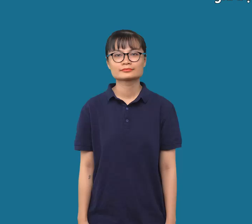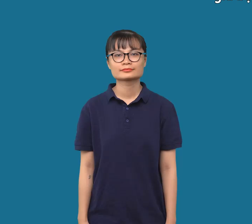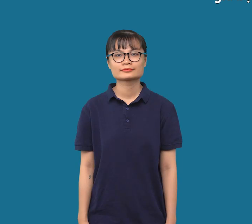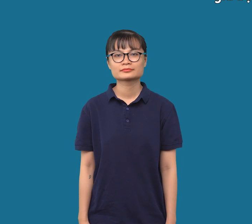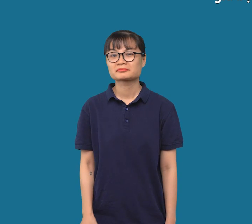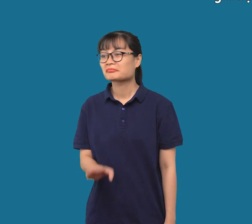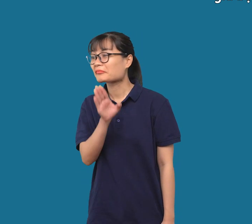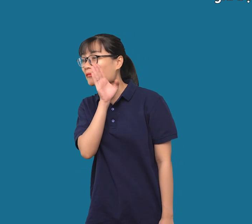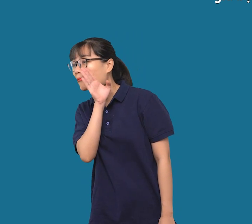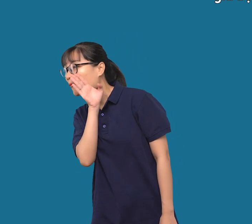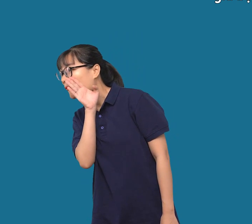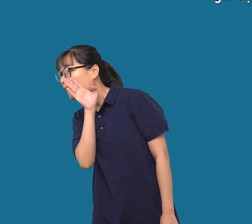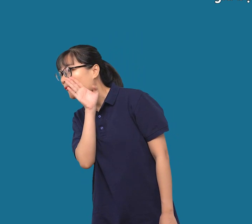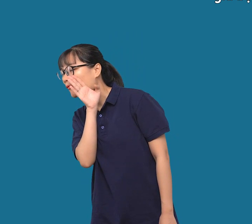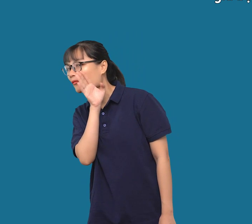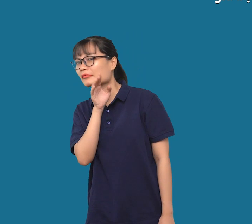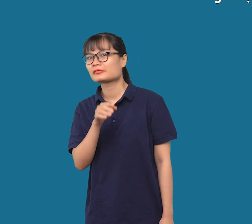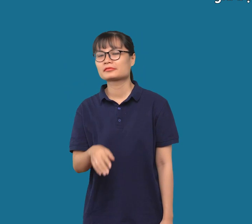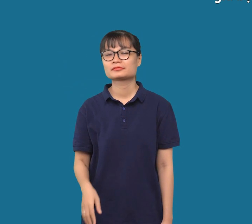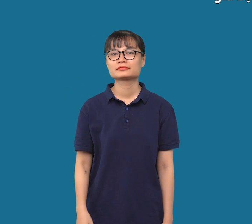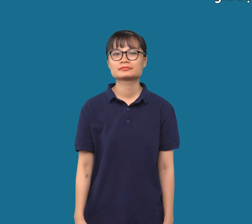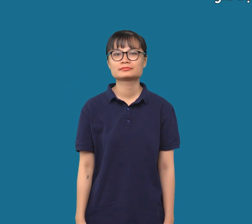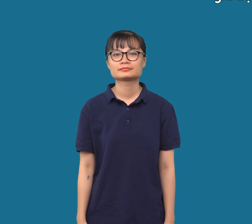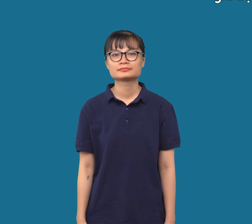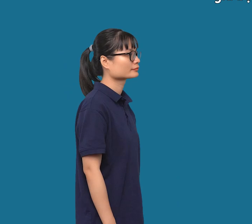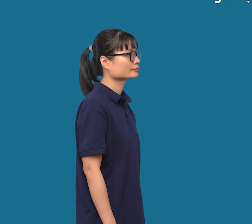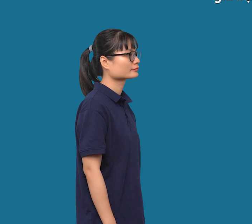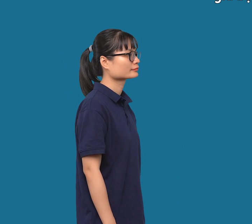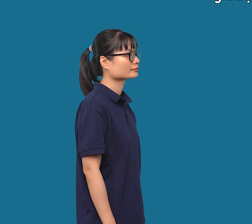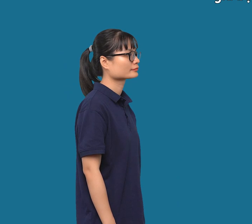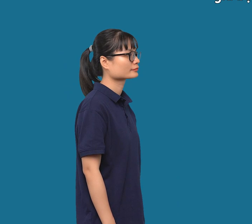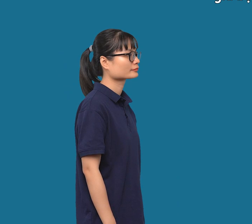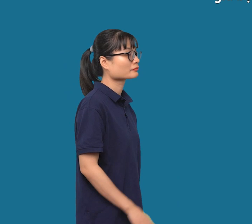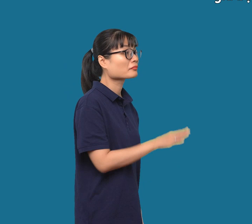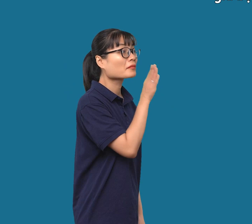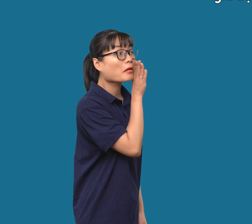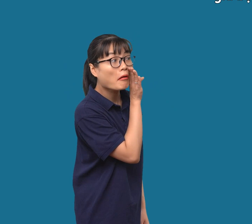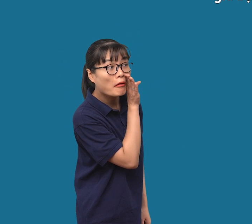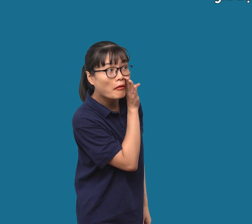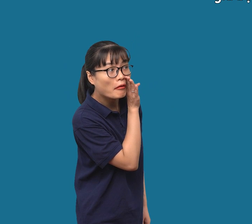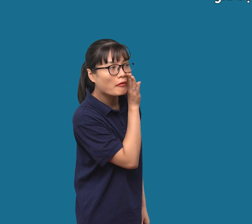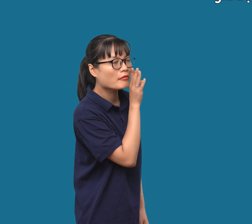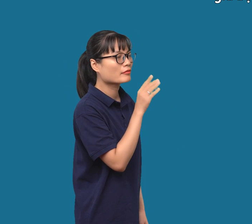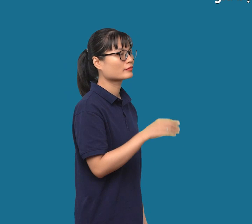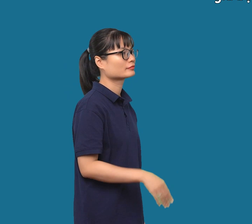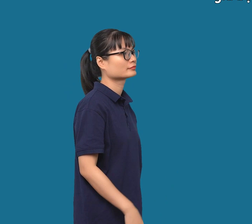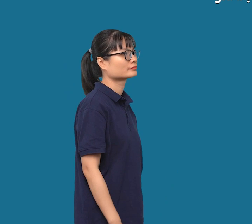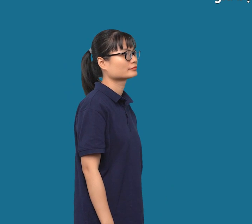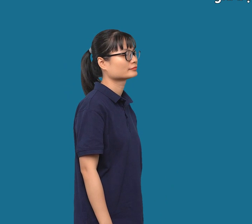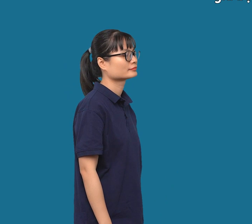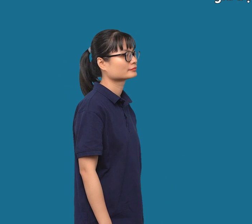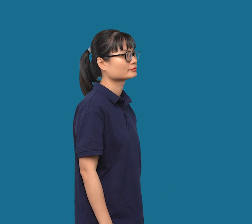giả bộ (giống giả vờ)